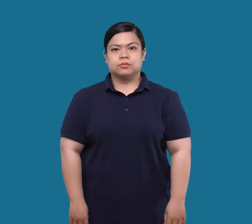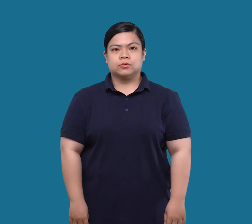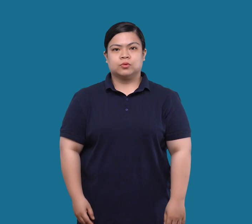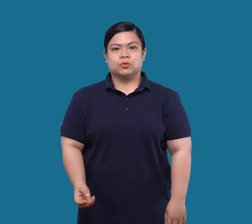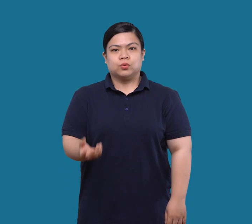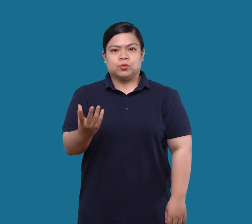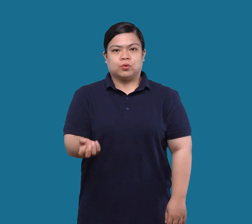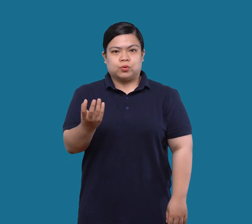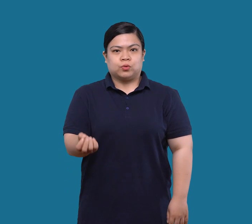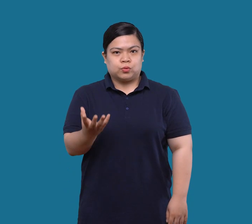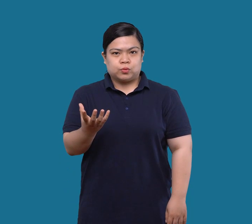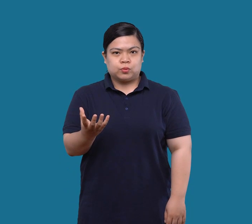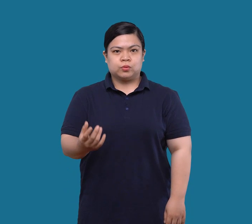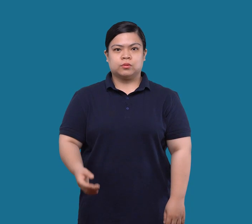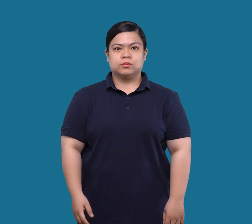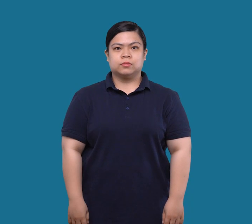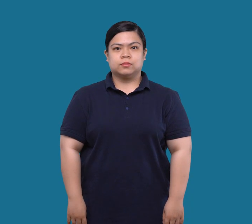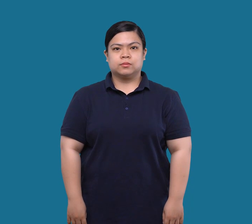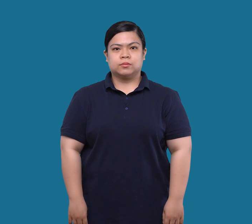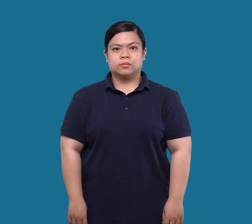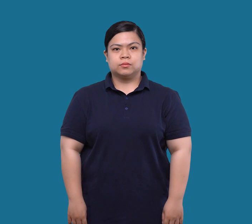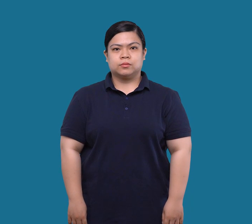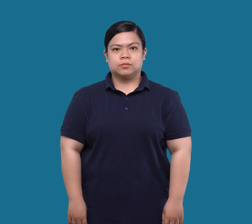luộc